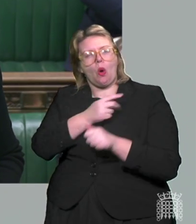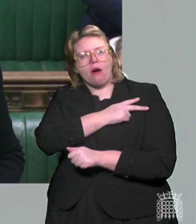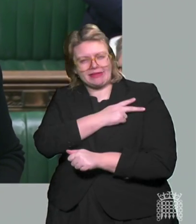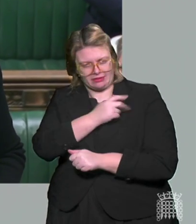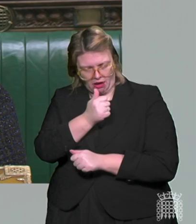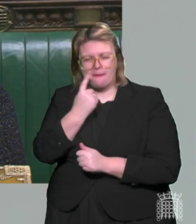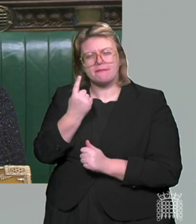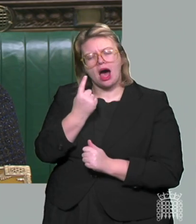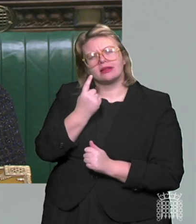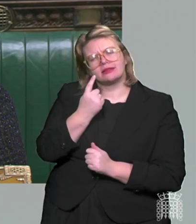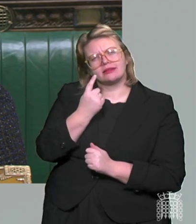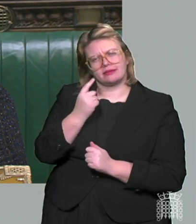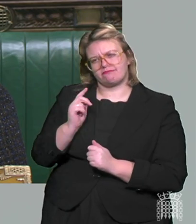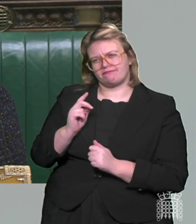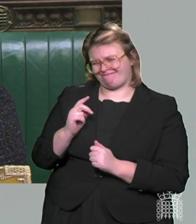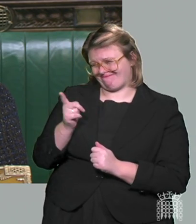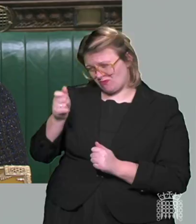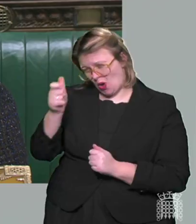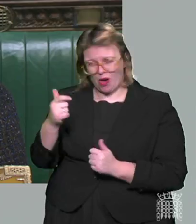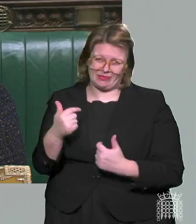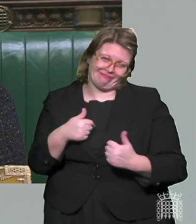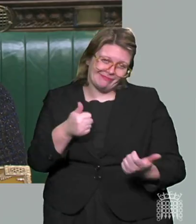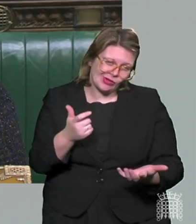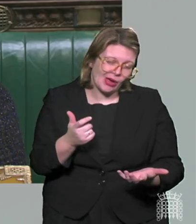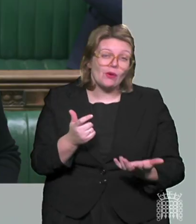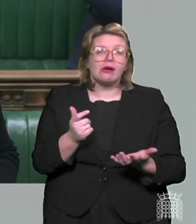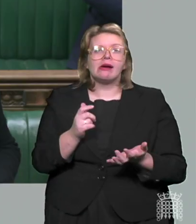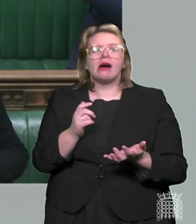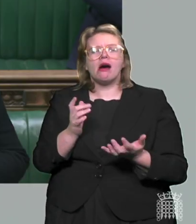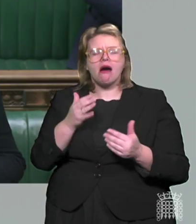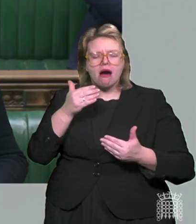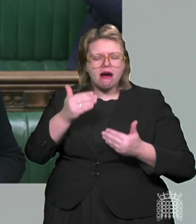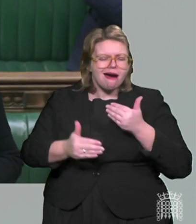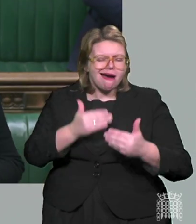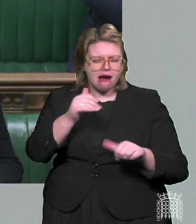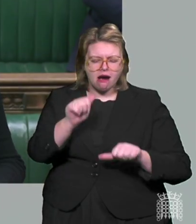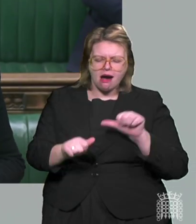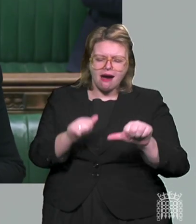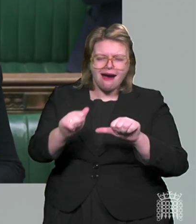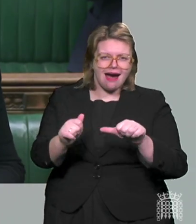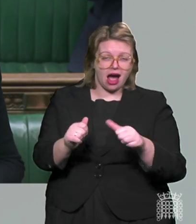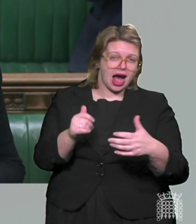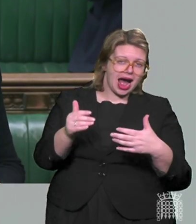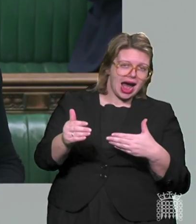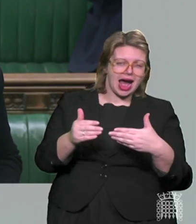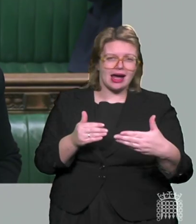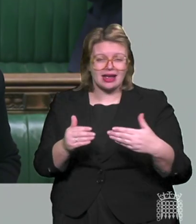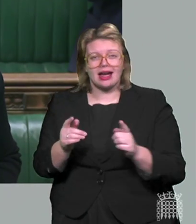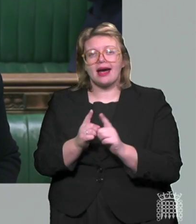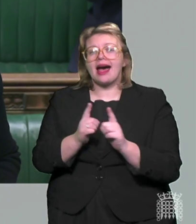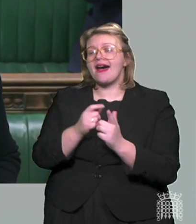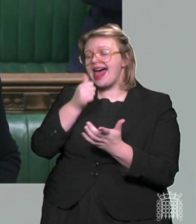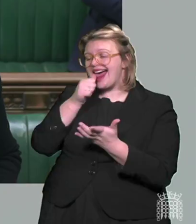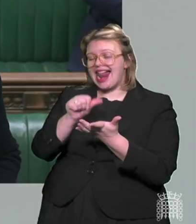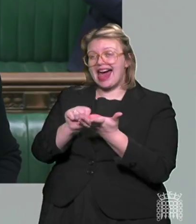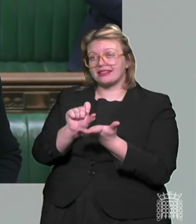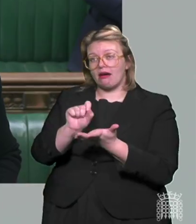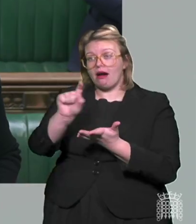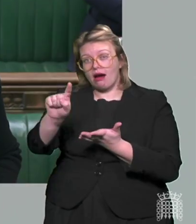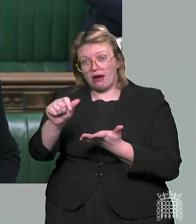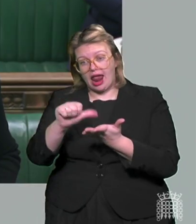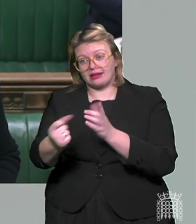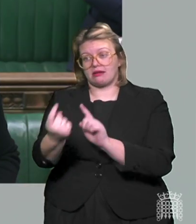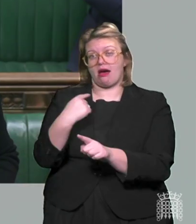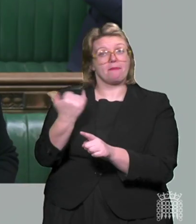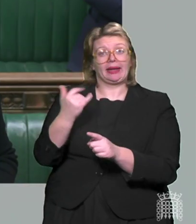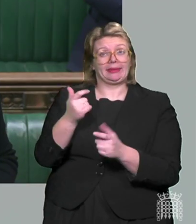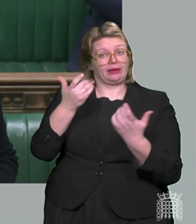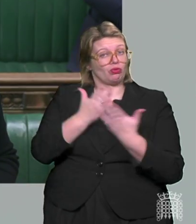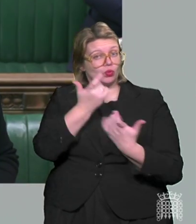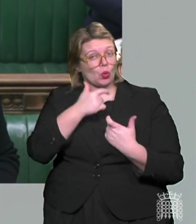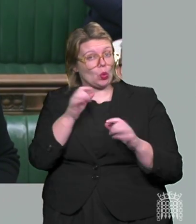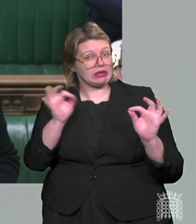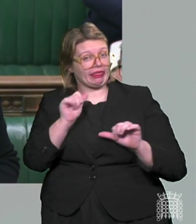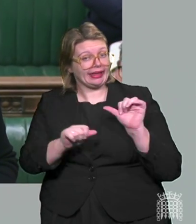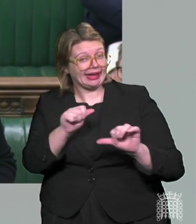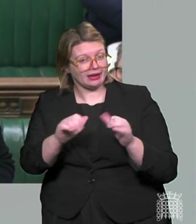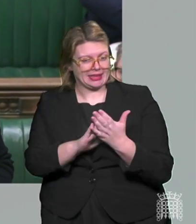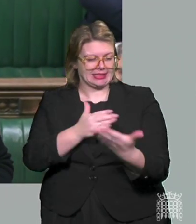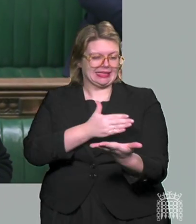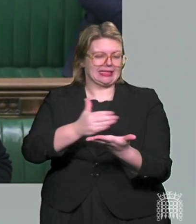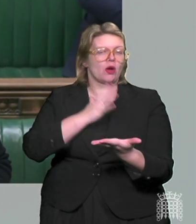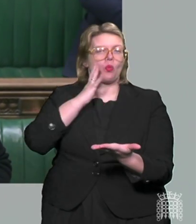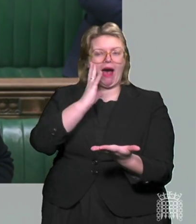However, I think she and I both know that it is not always clear at the beginning of a series of letters, which may or may not lead to proceedings, when that moment should be.